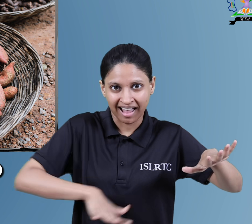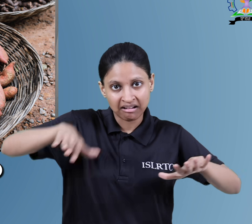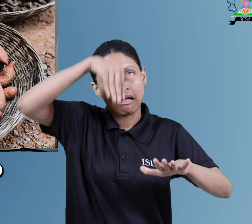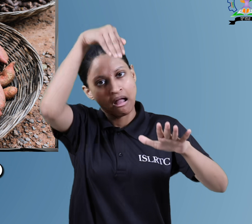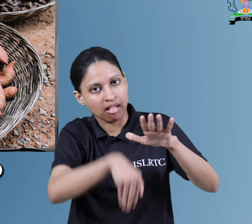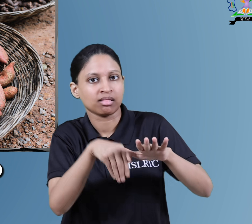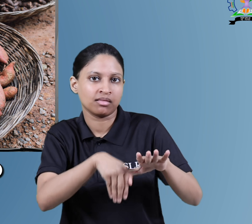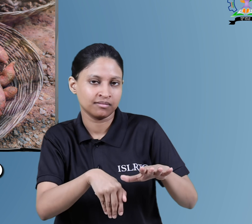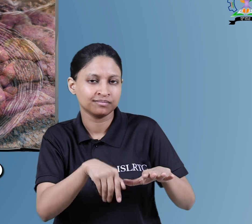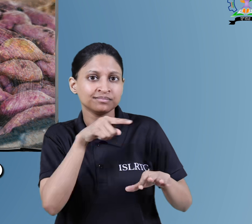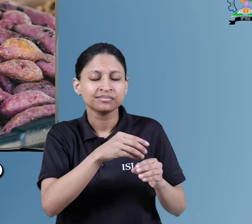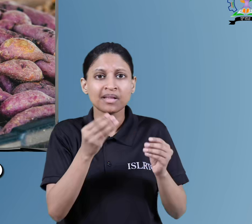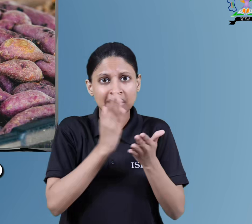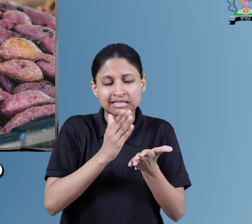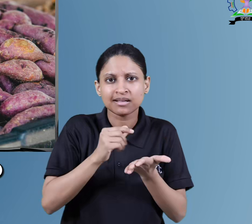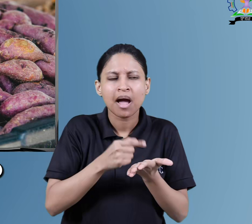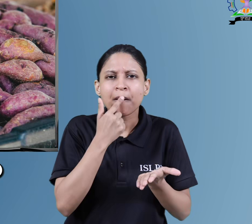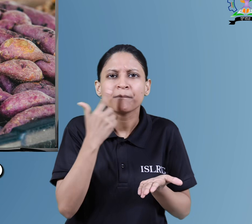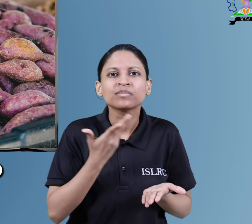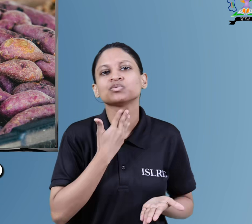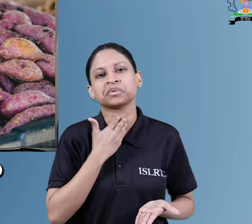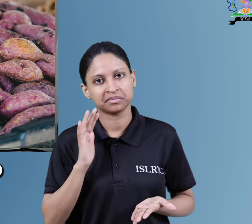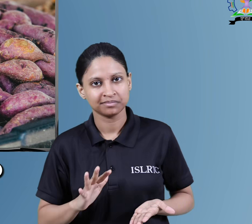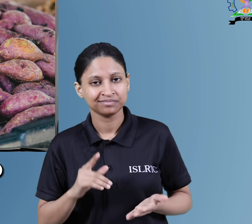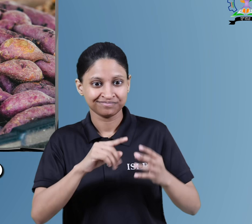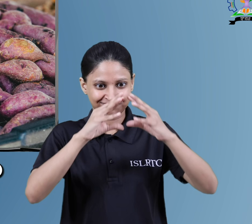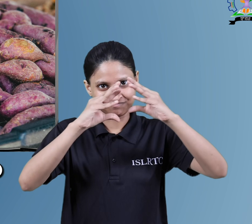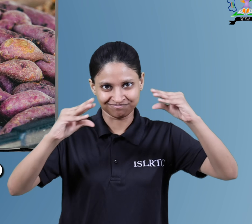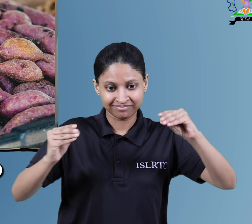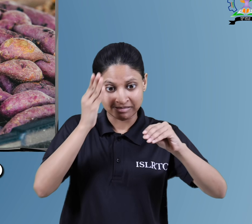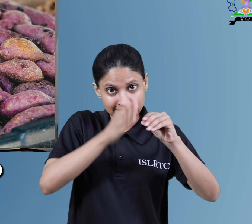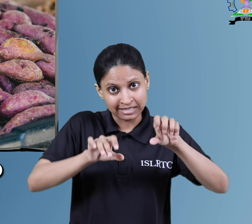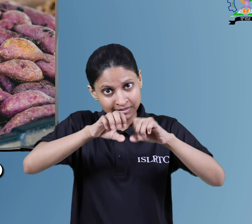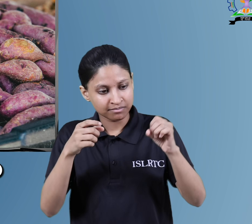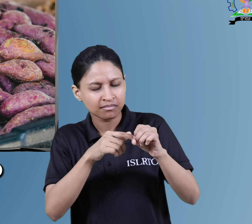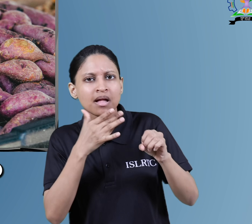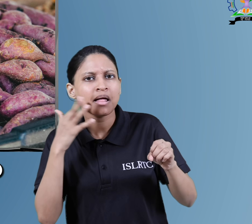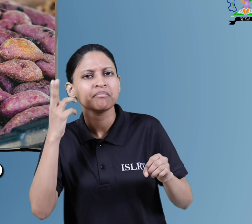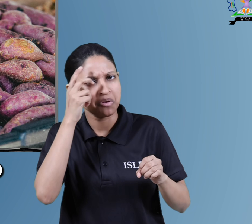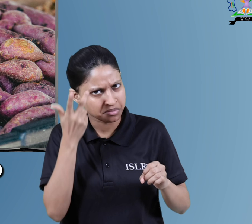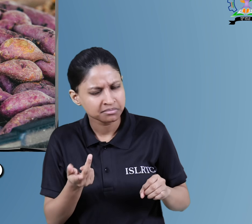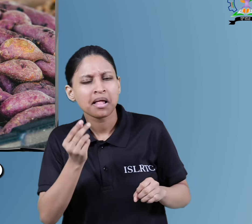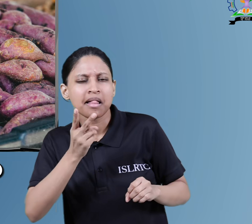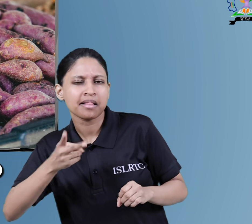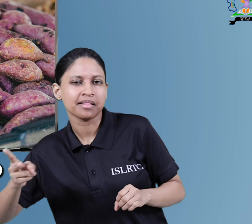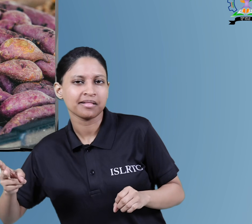A root vegetable that is sweet in taste and often orange in color.